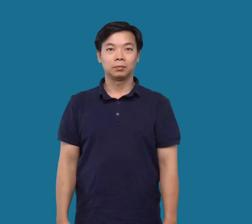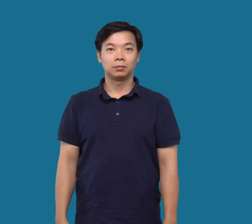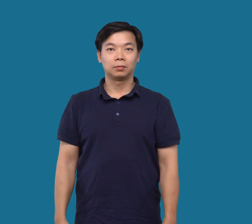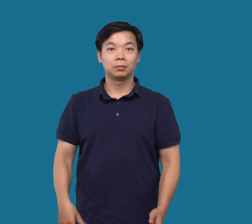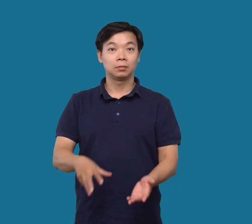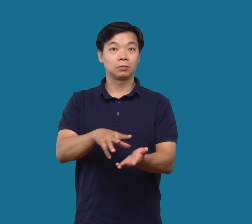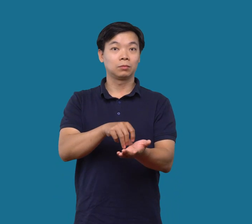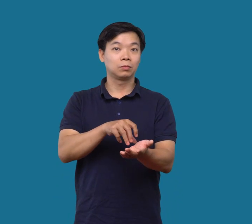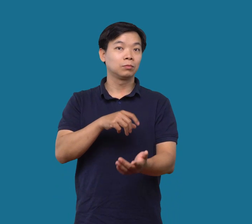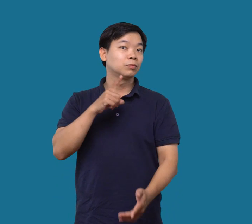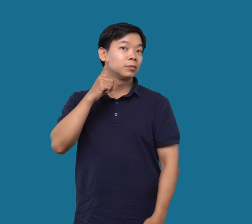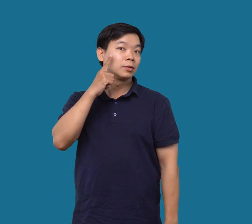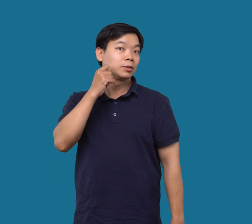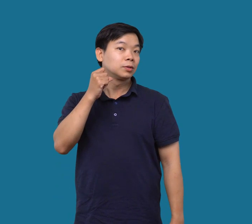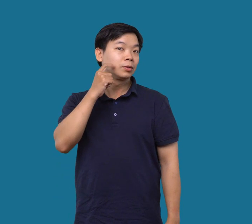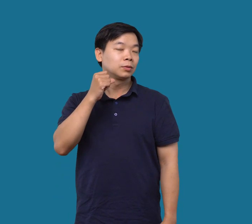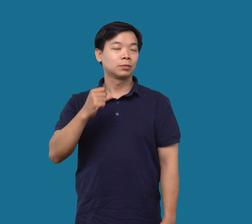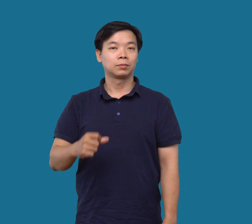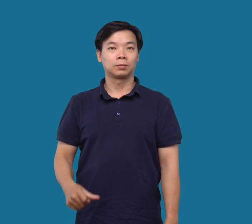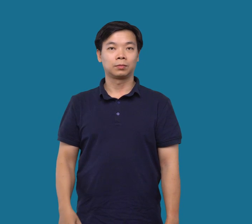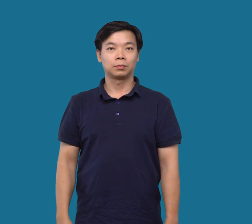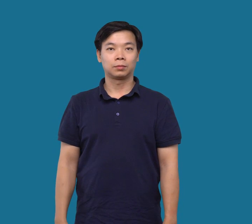môn Lịch sử